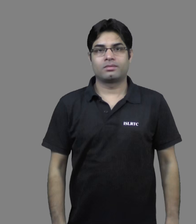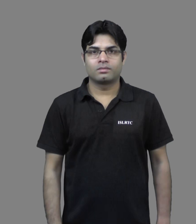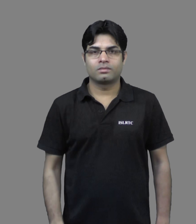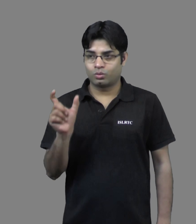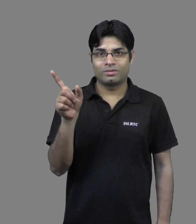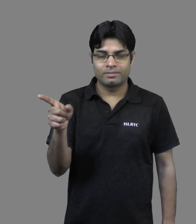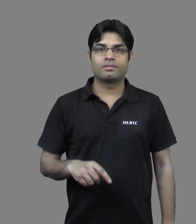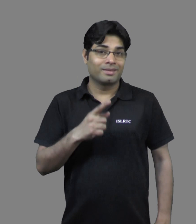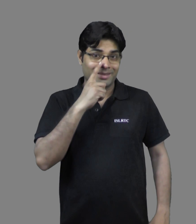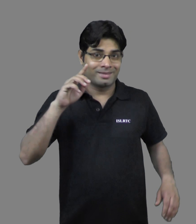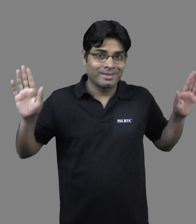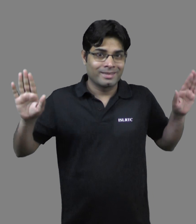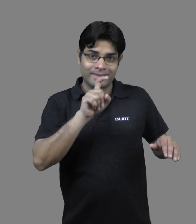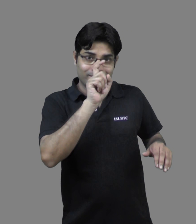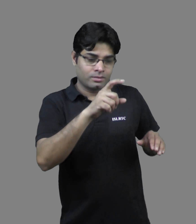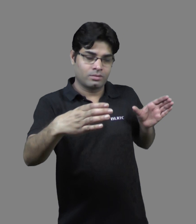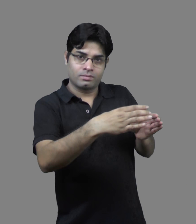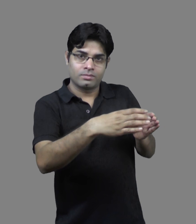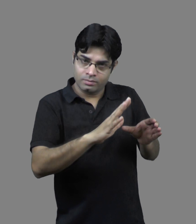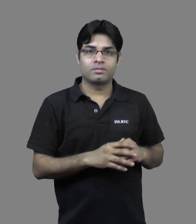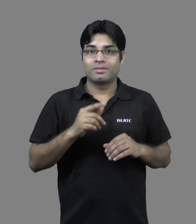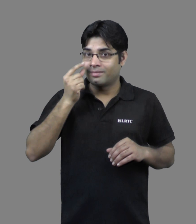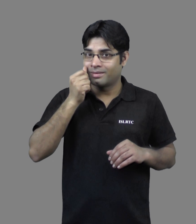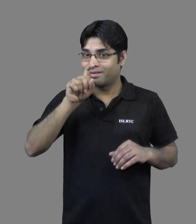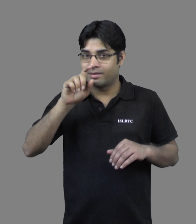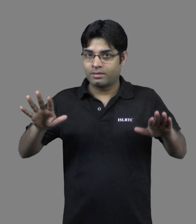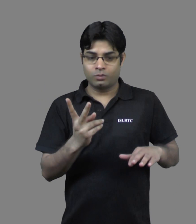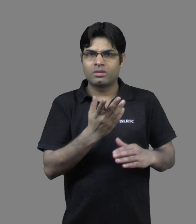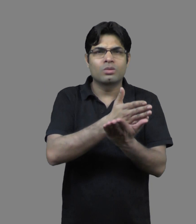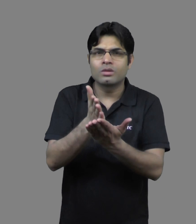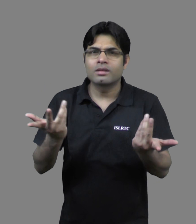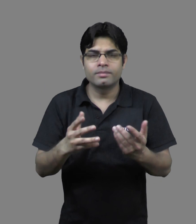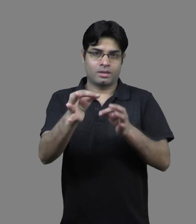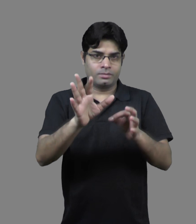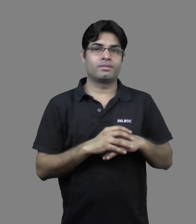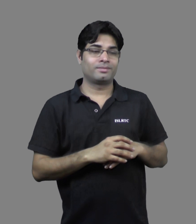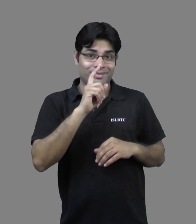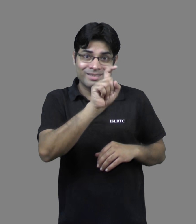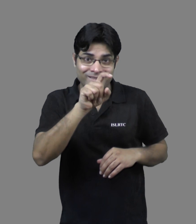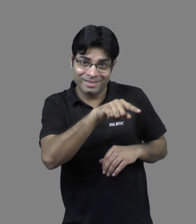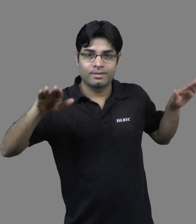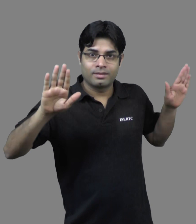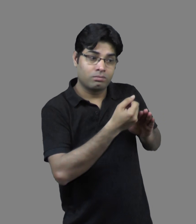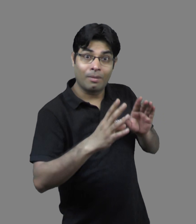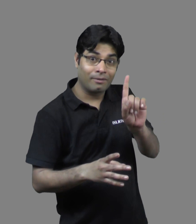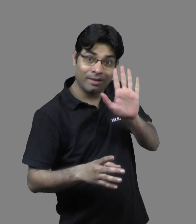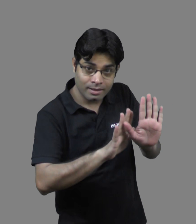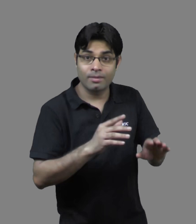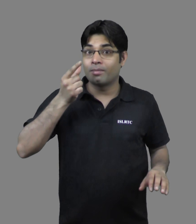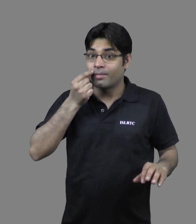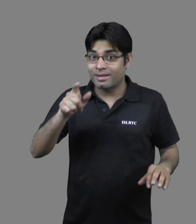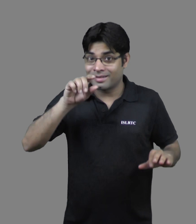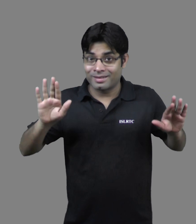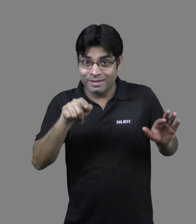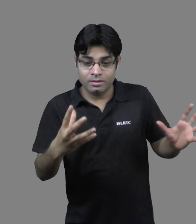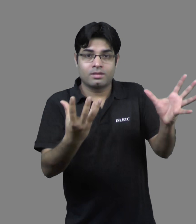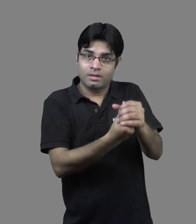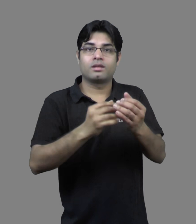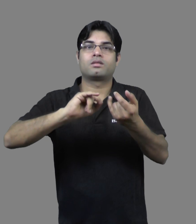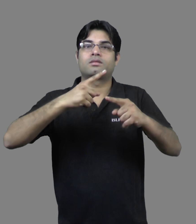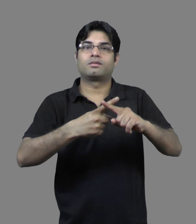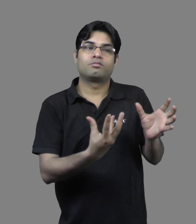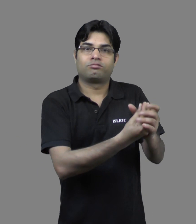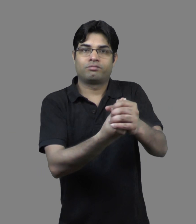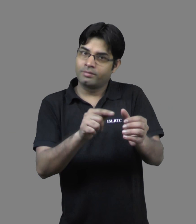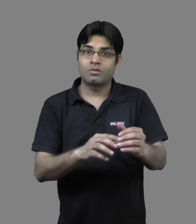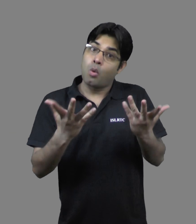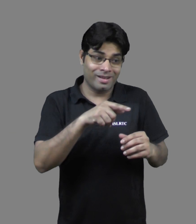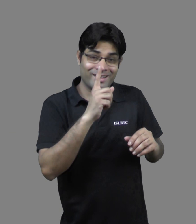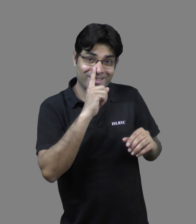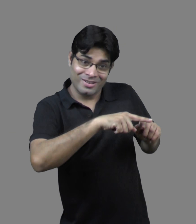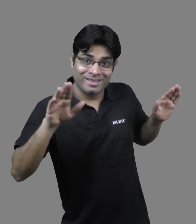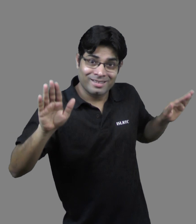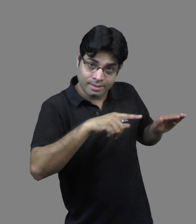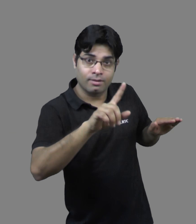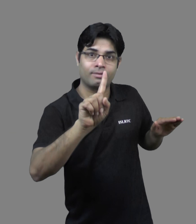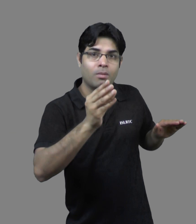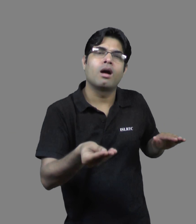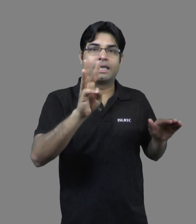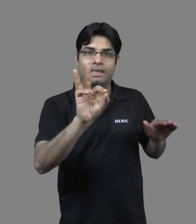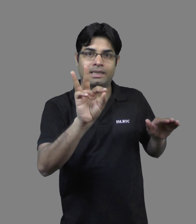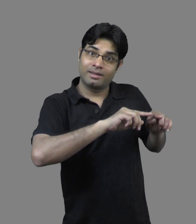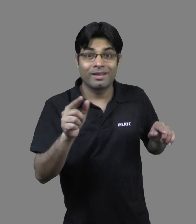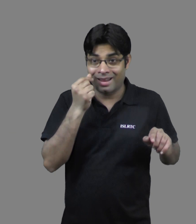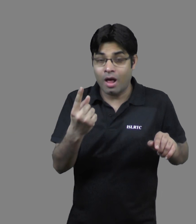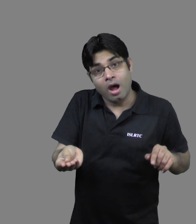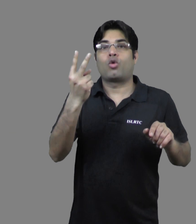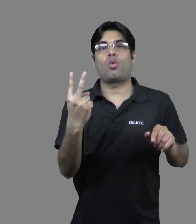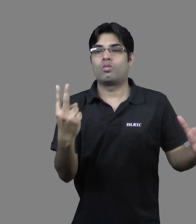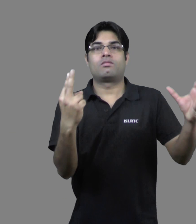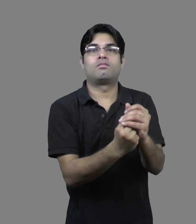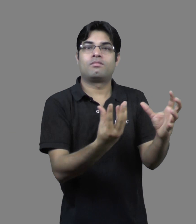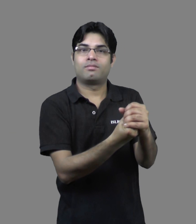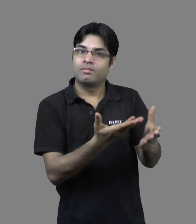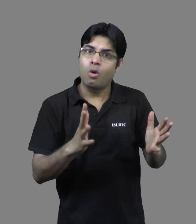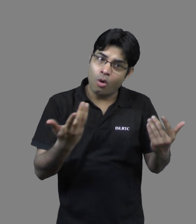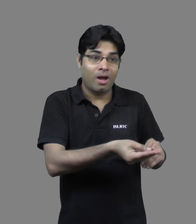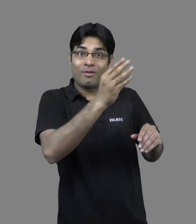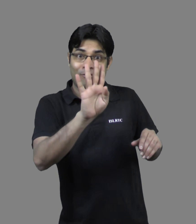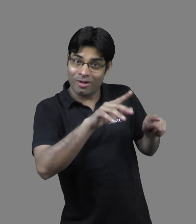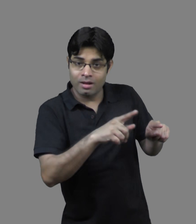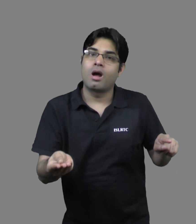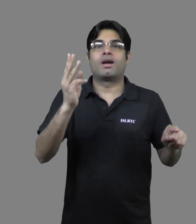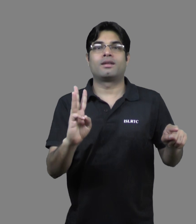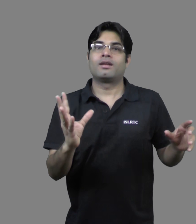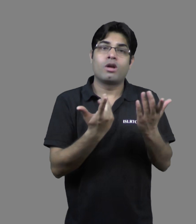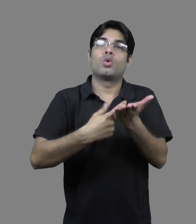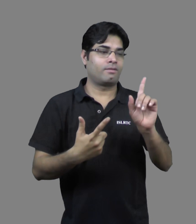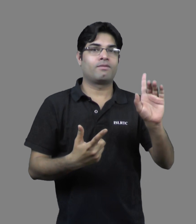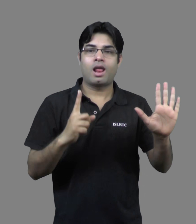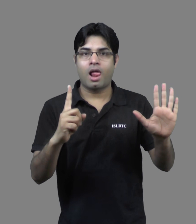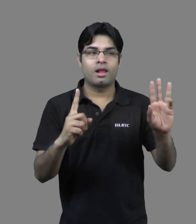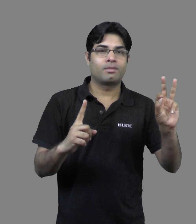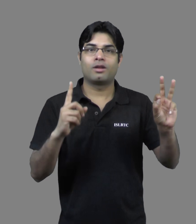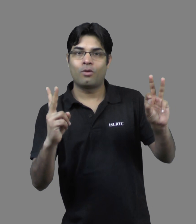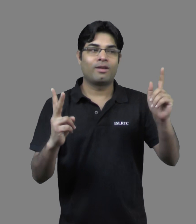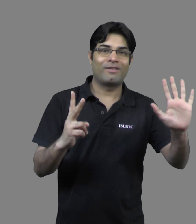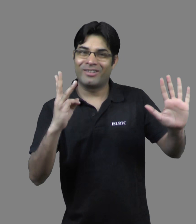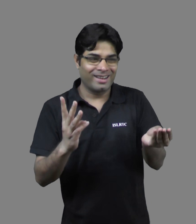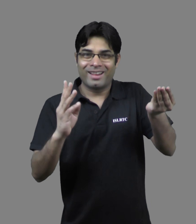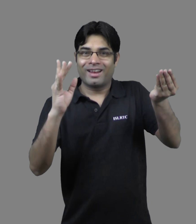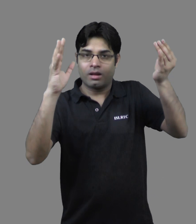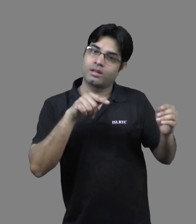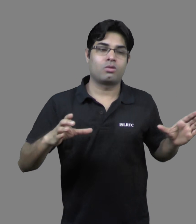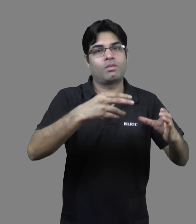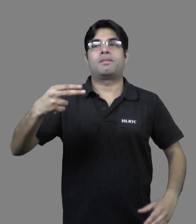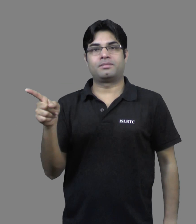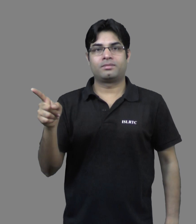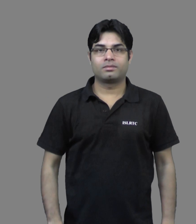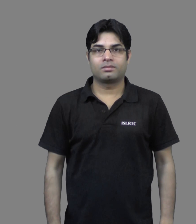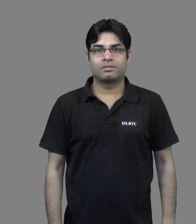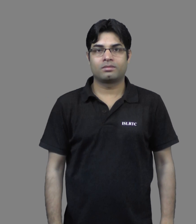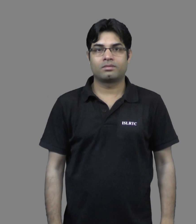Flock Mating